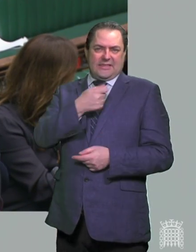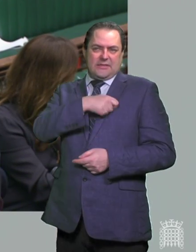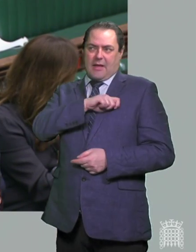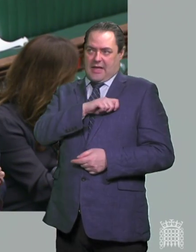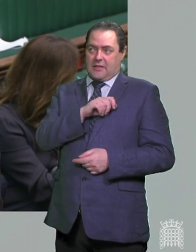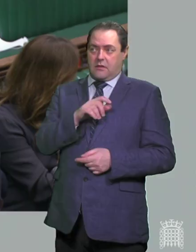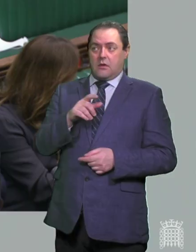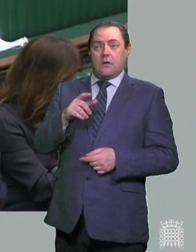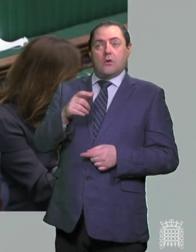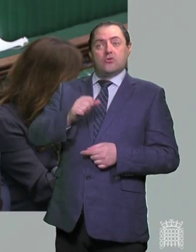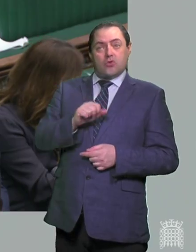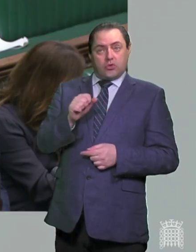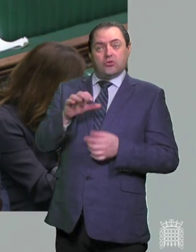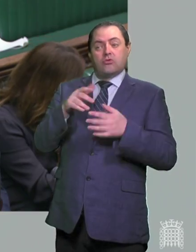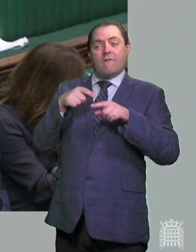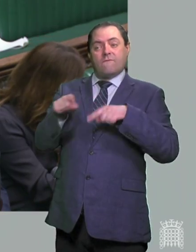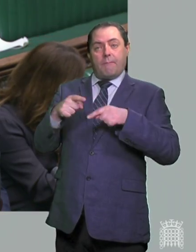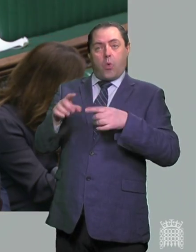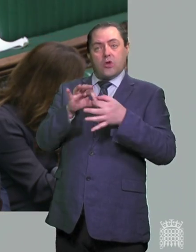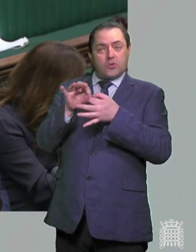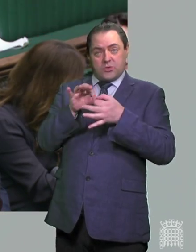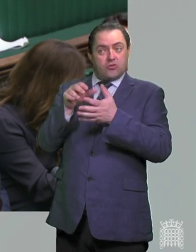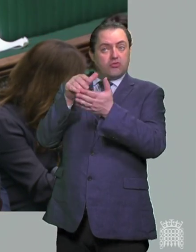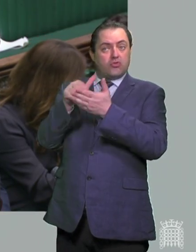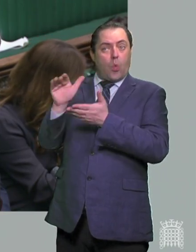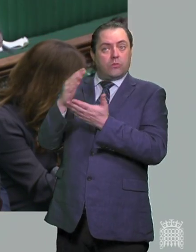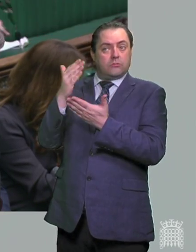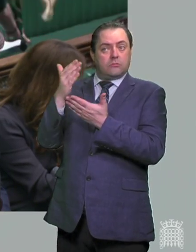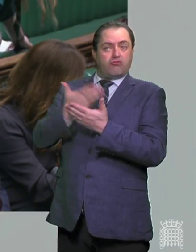The Scottish Football Association sold the rights to the football match.